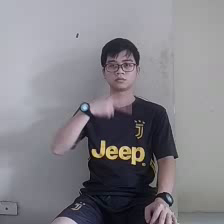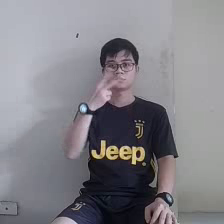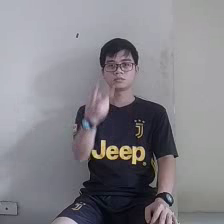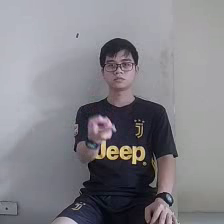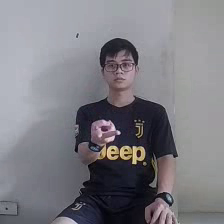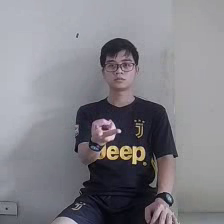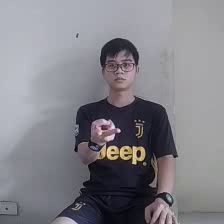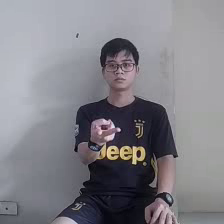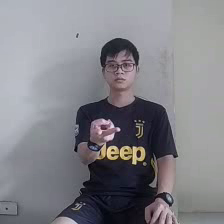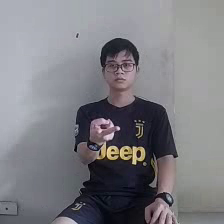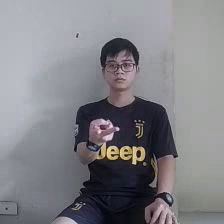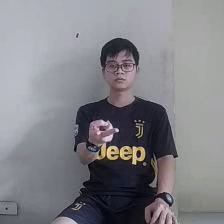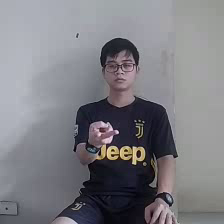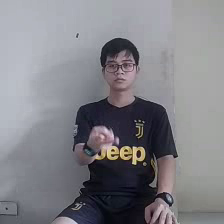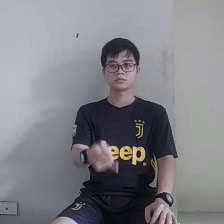Hy sinh